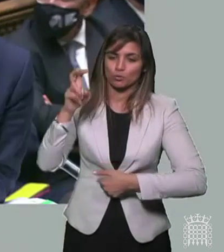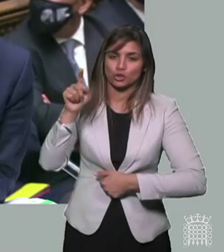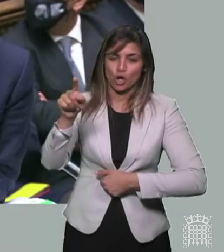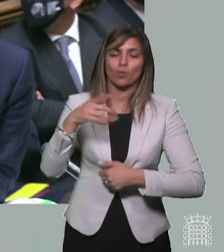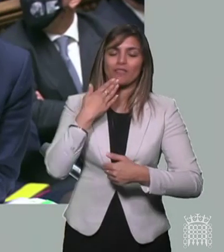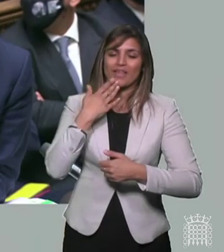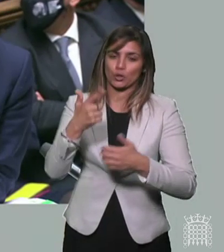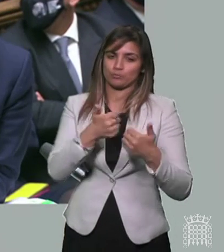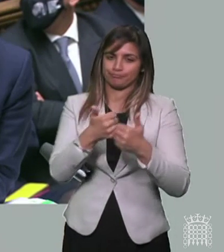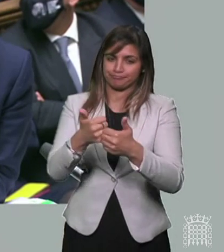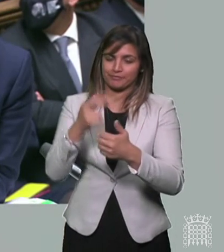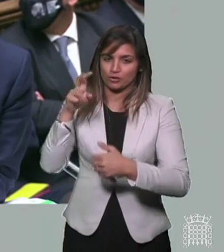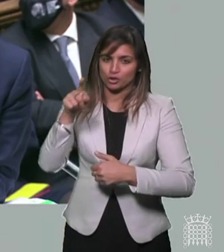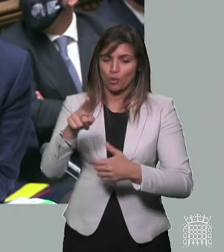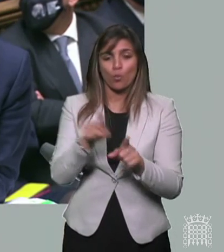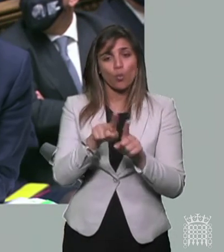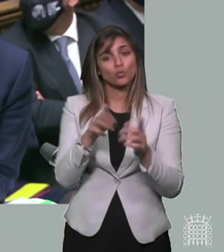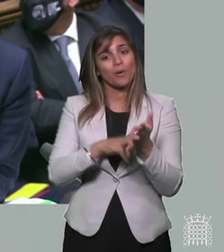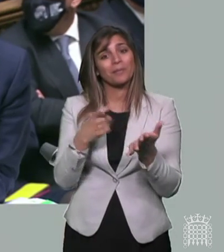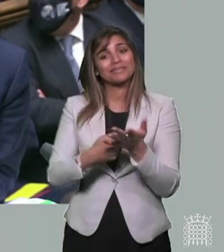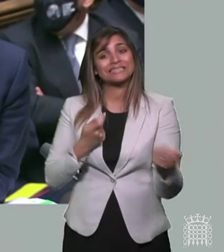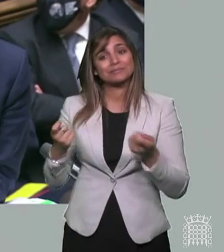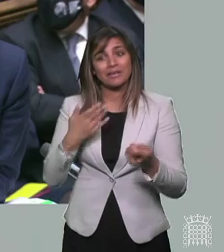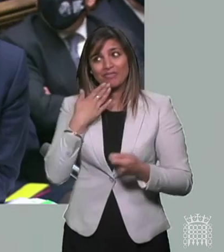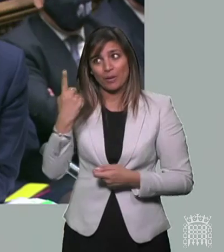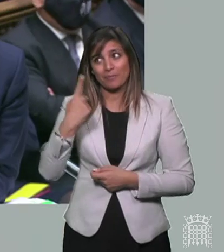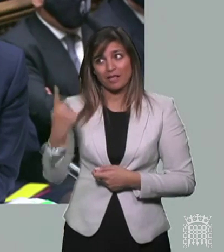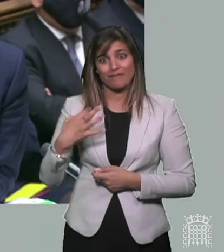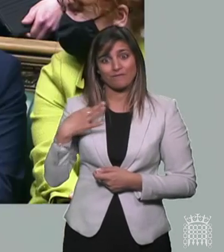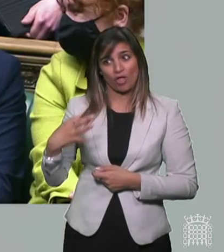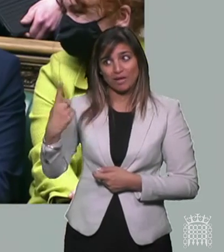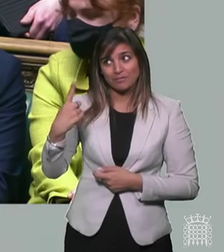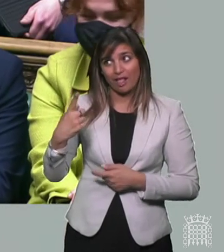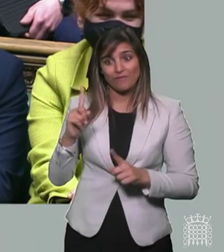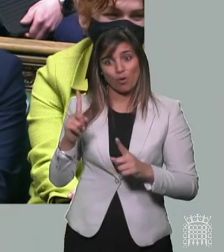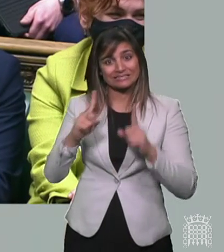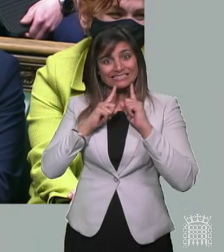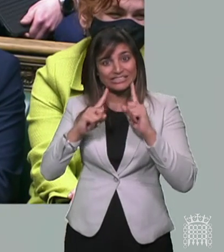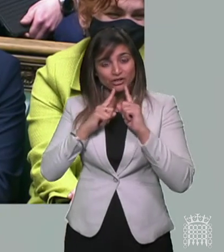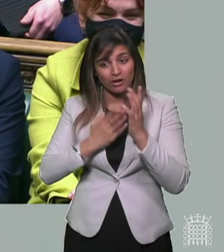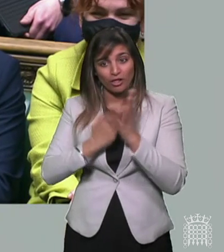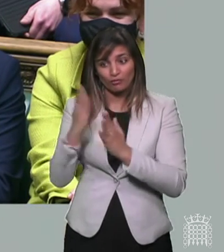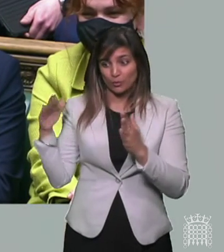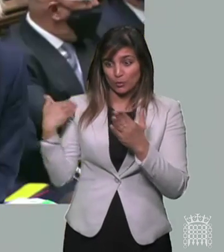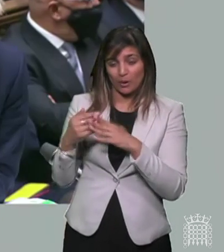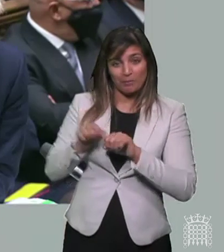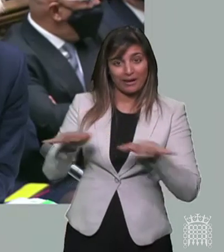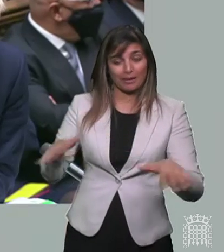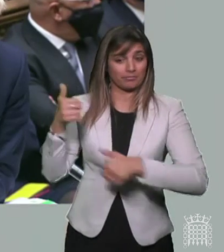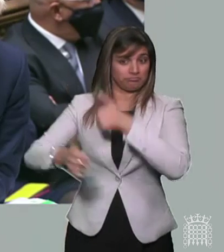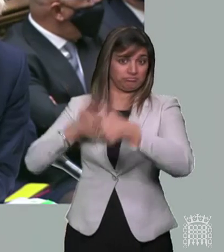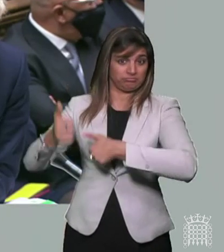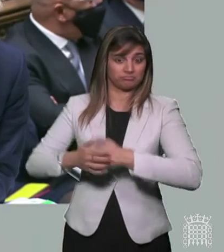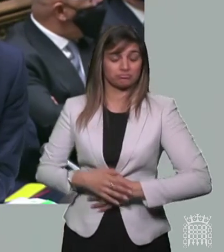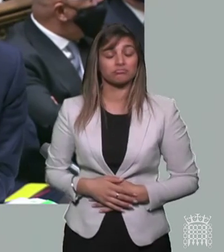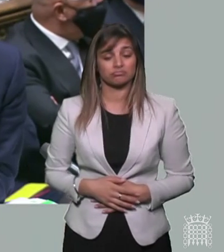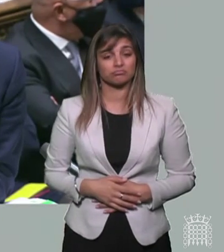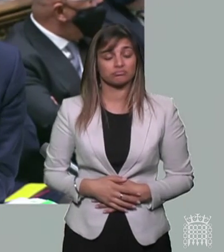I also thank him for volunteering to serve as a teacher again during the pandemic—a wonderful thing to do.